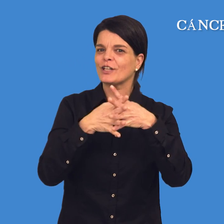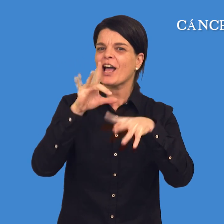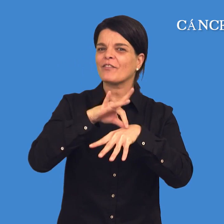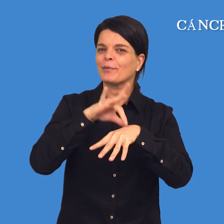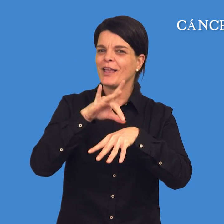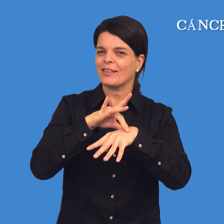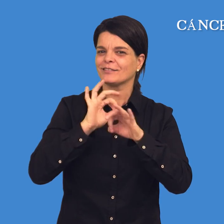enfermo